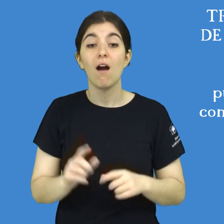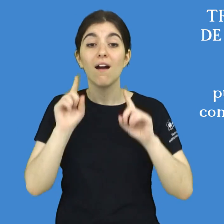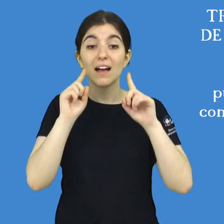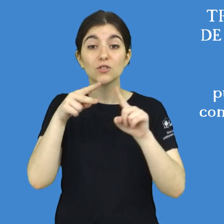caso